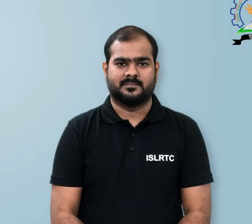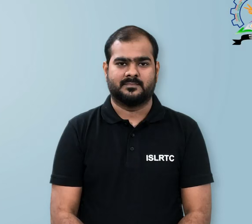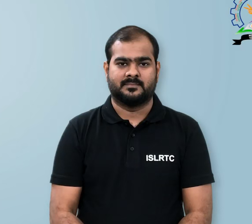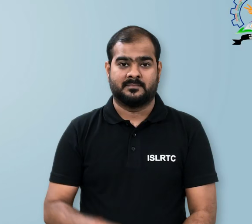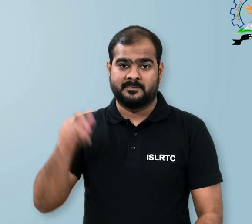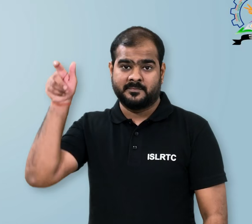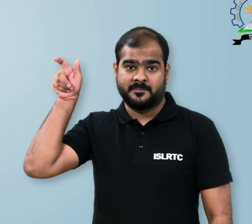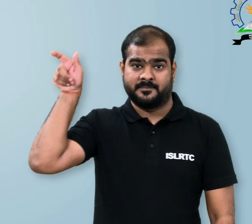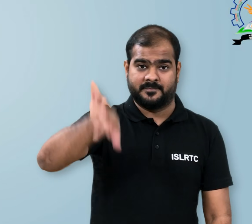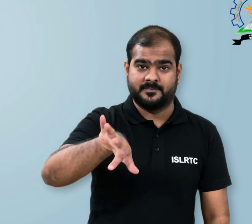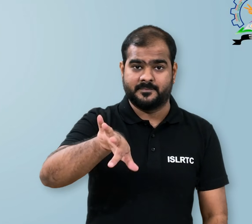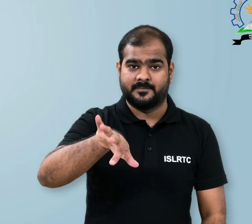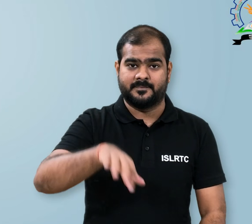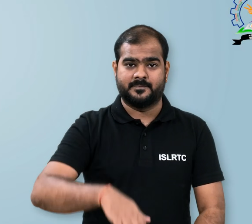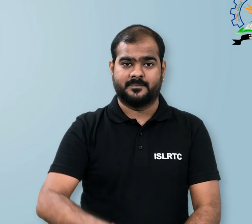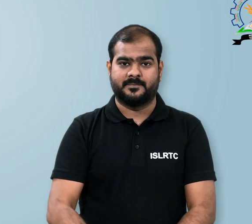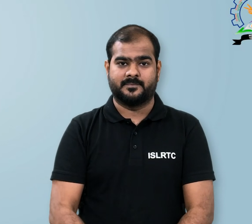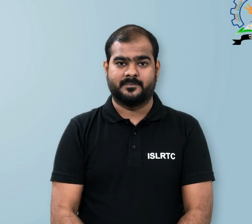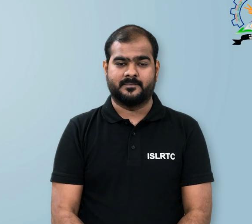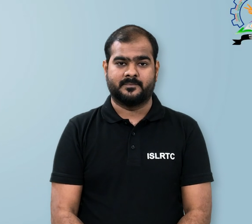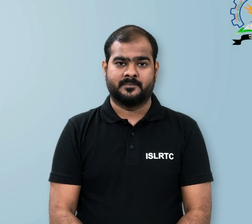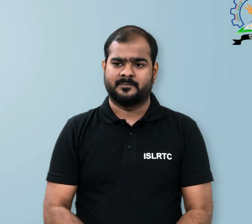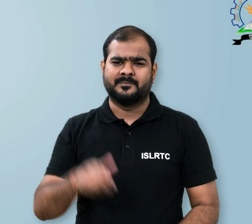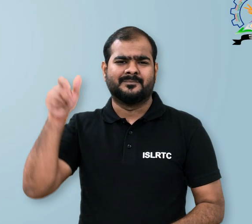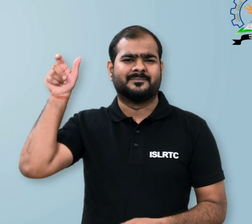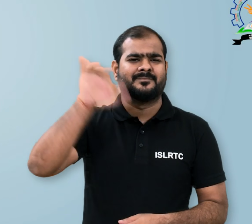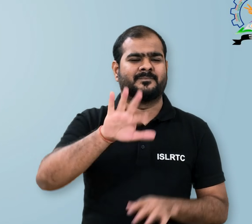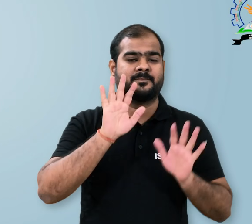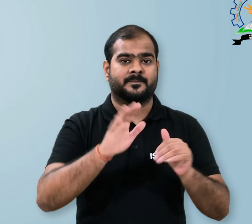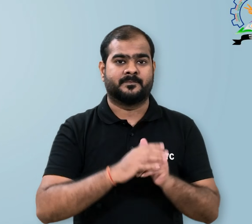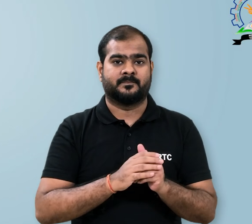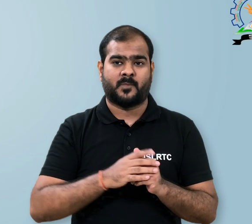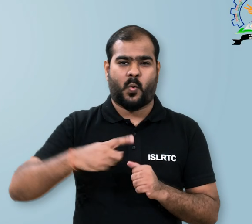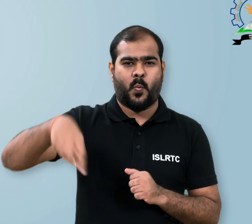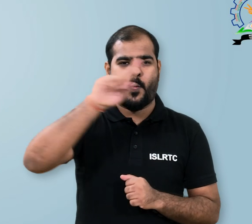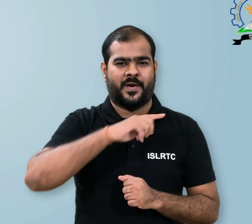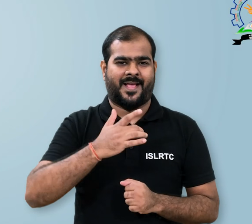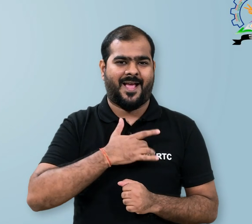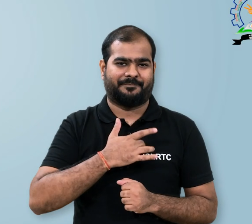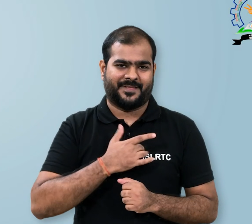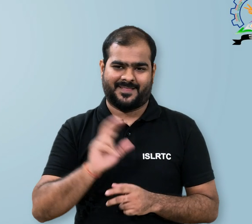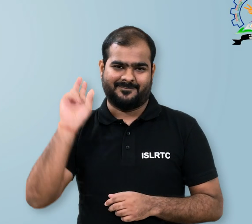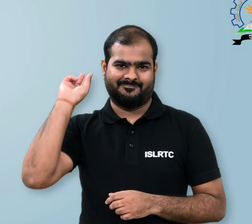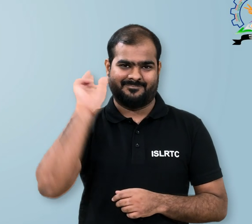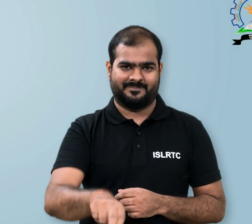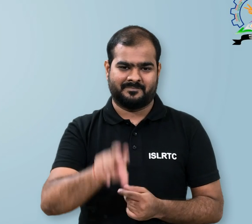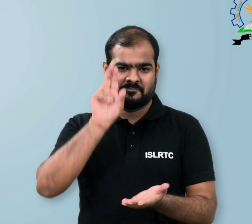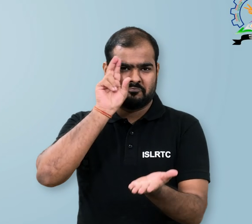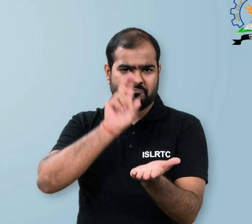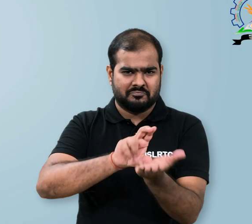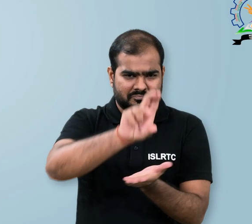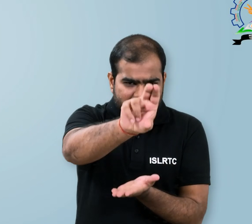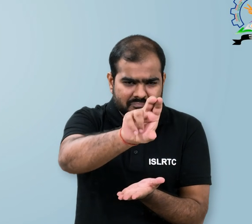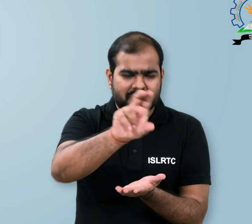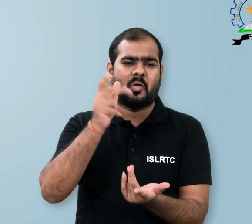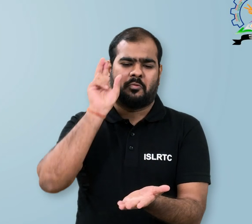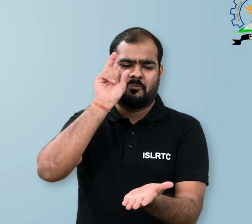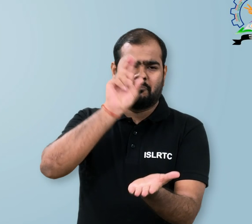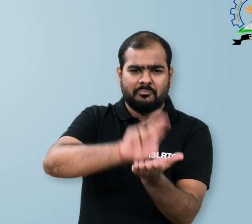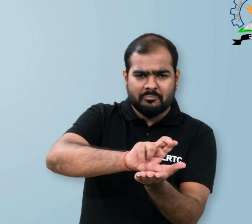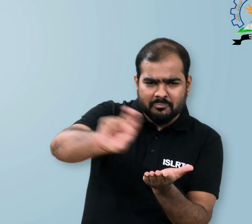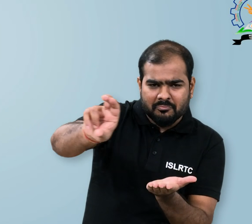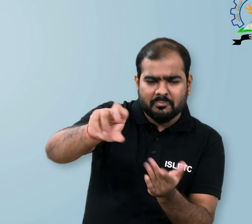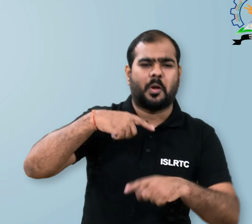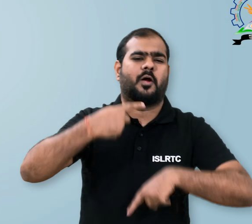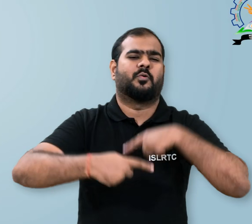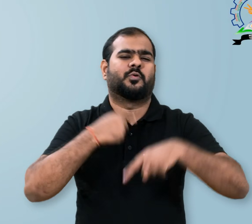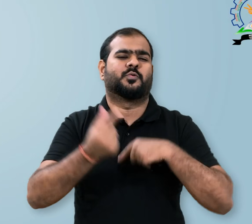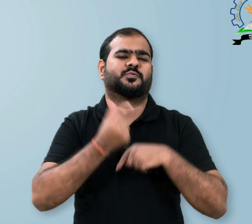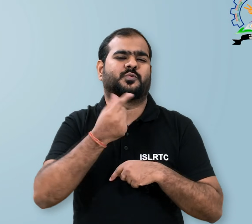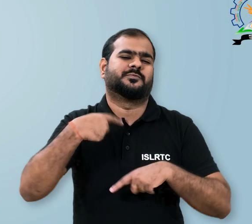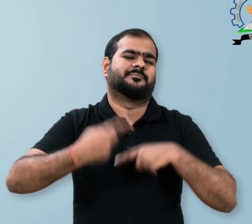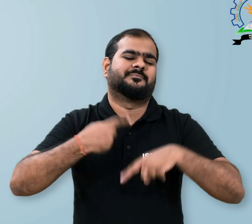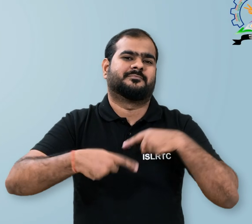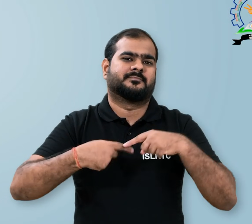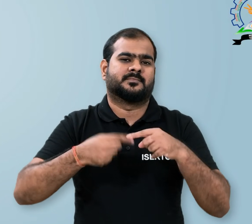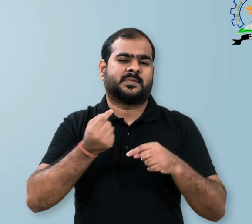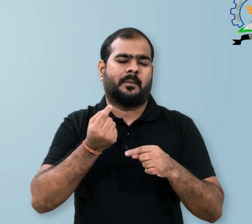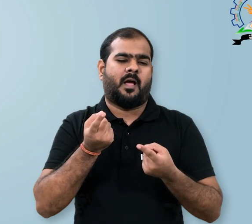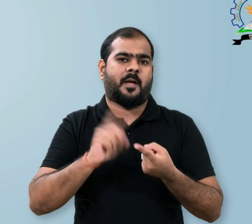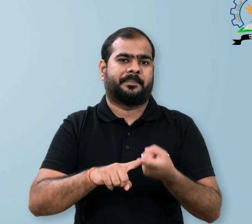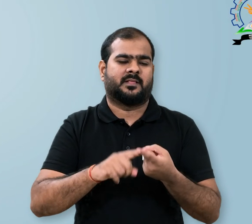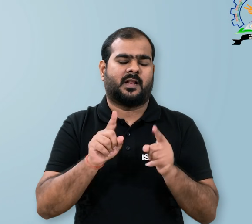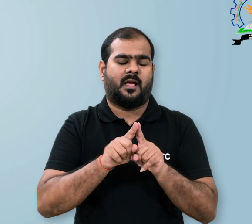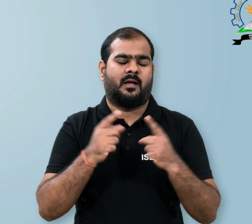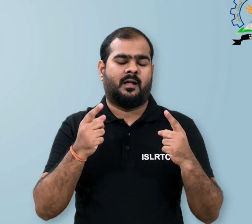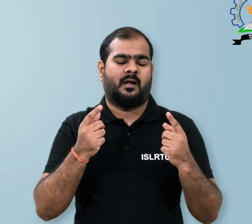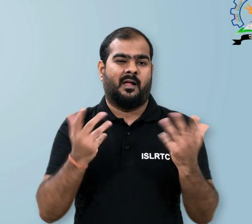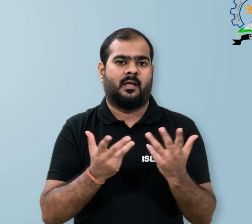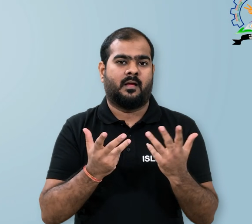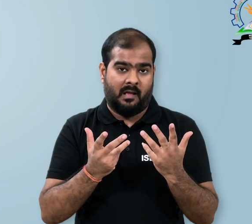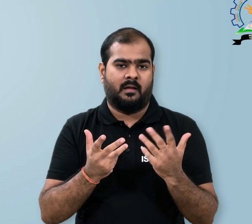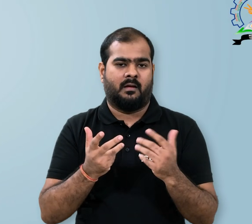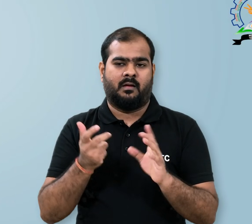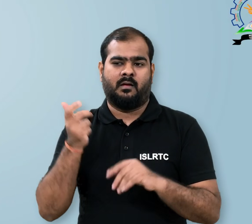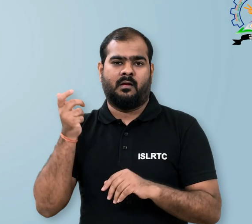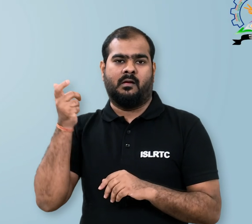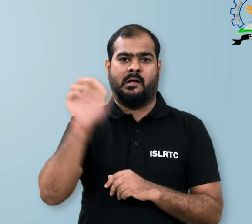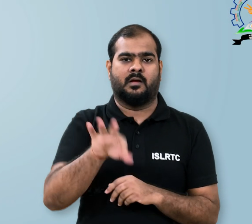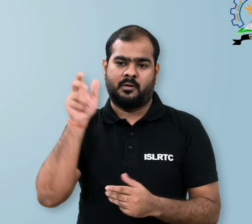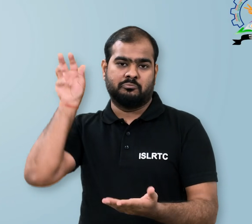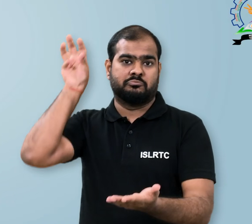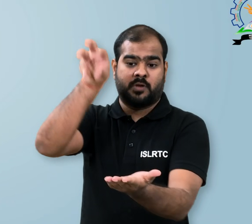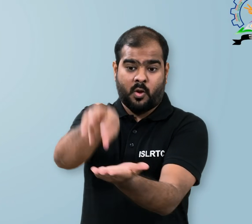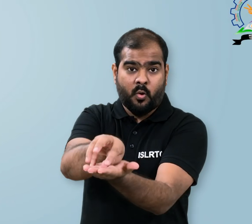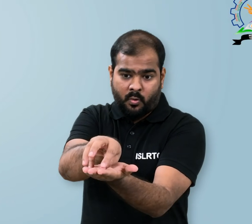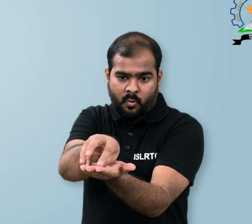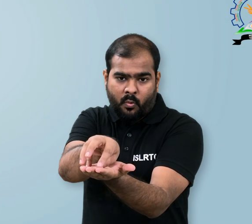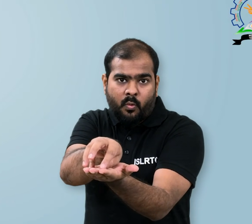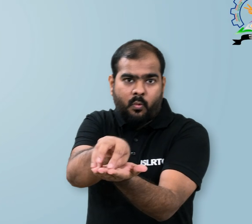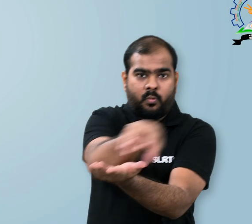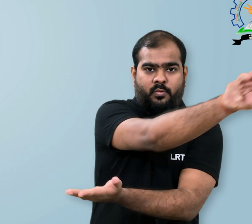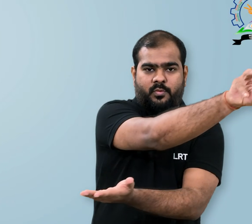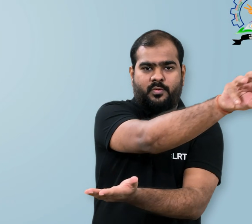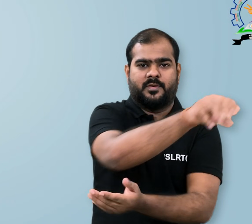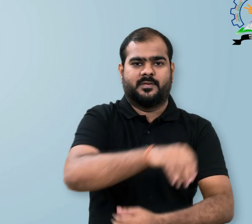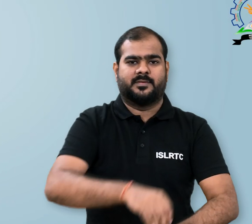Googly A deceptive leg-spin delivery that turns in the opposite direction.